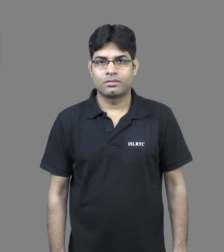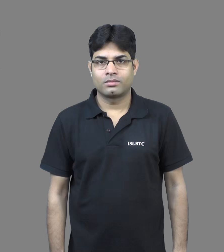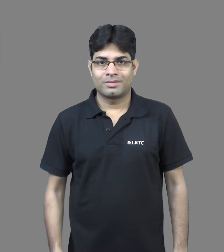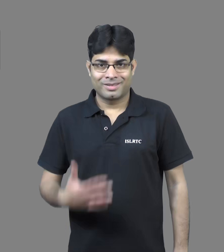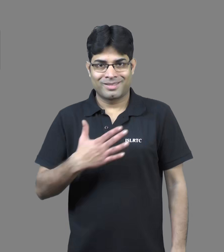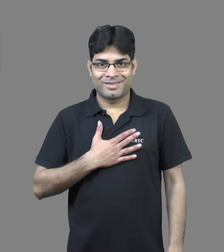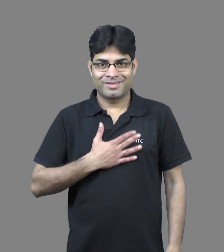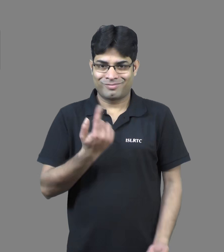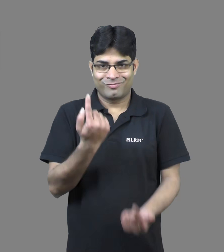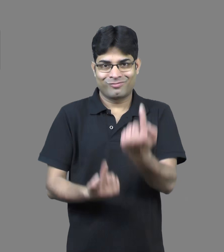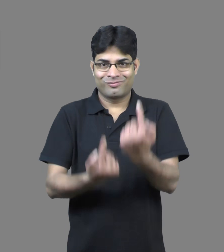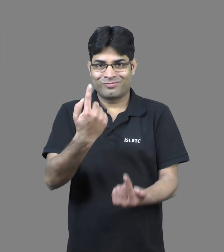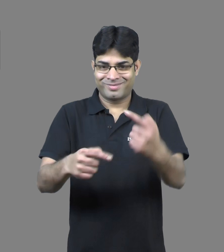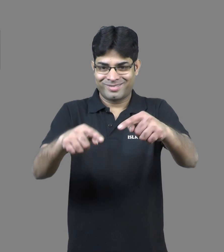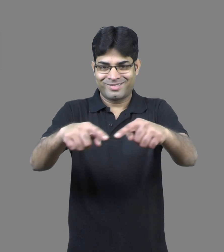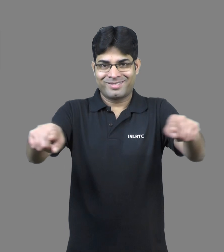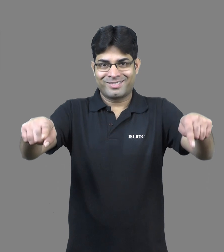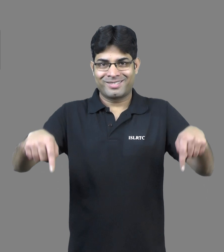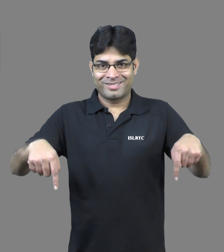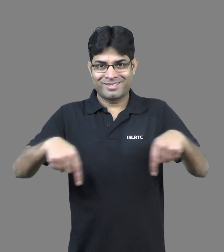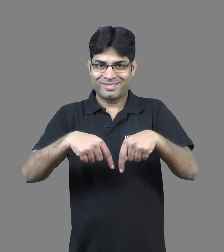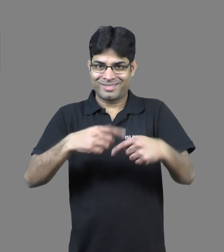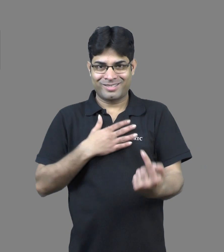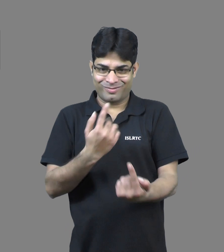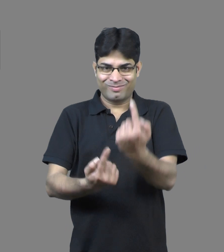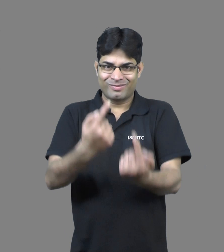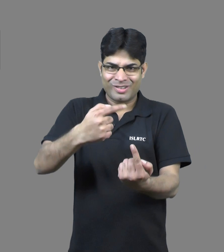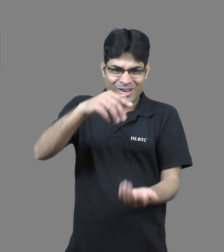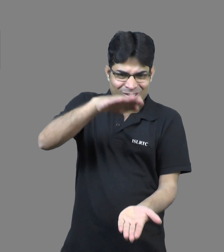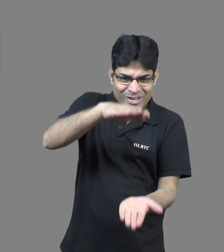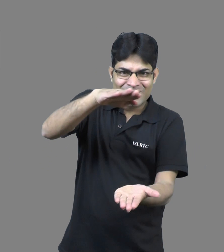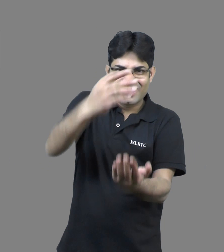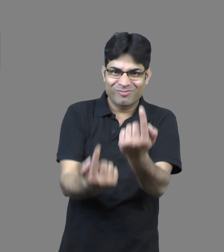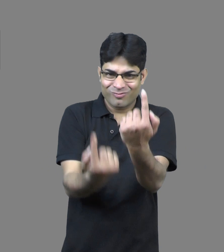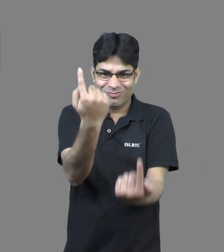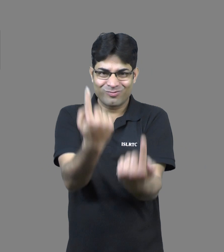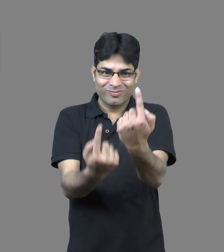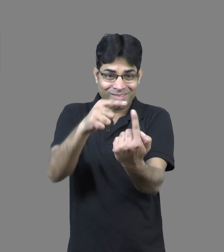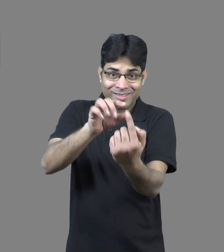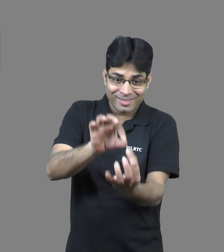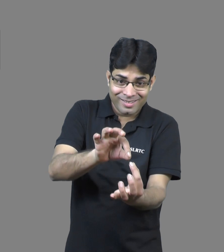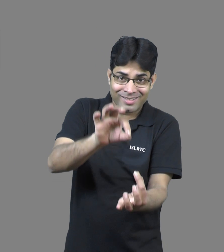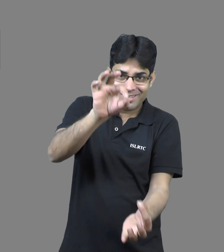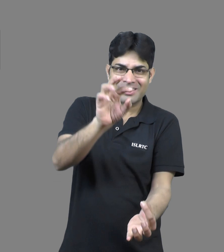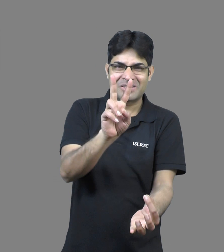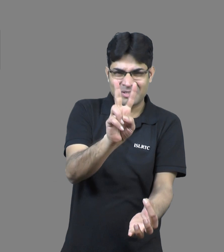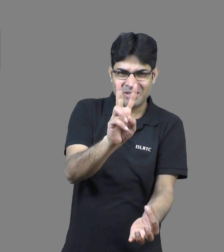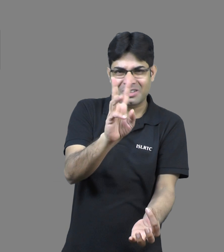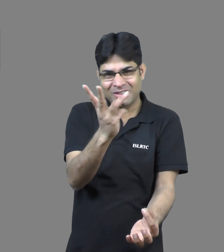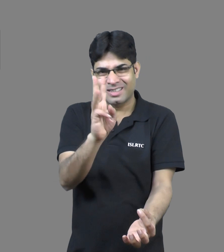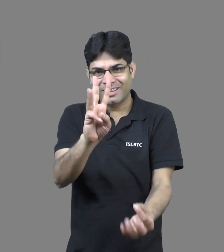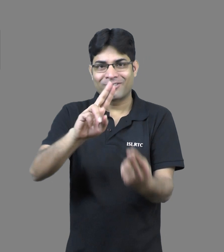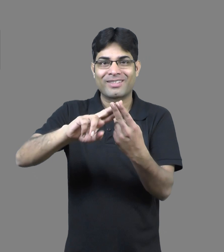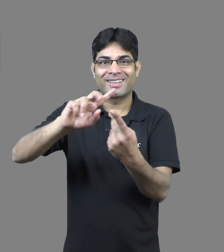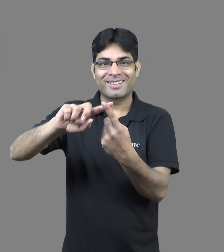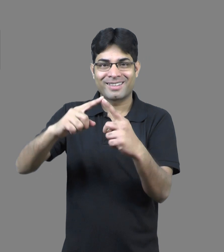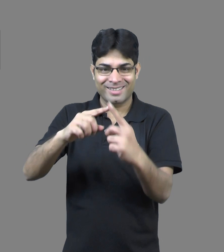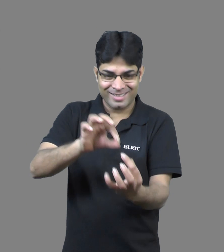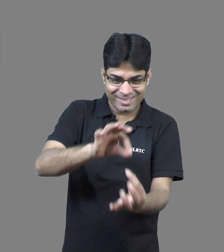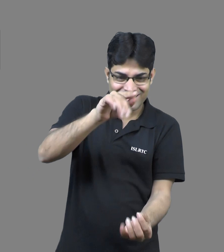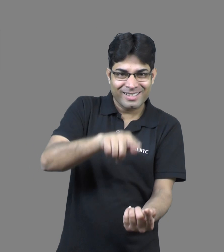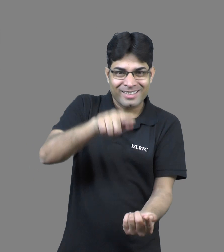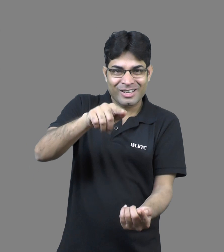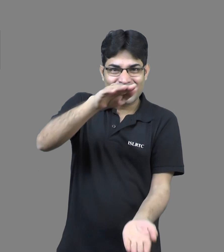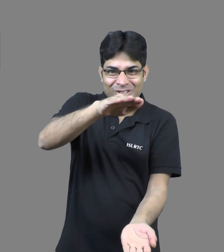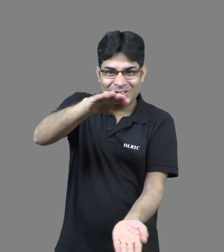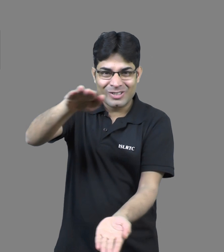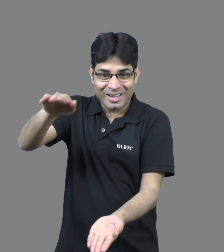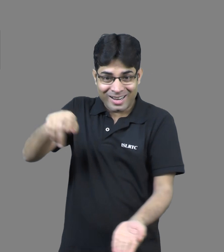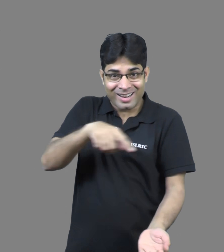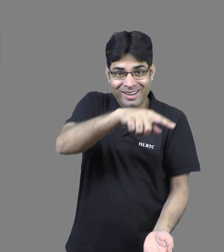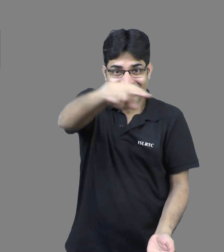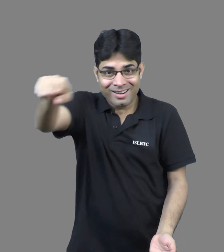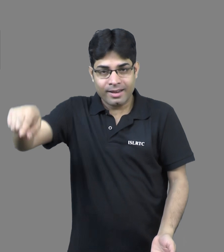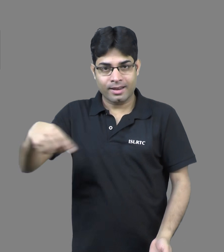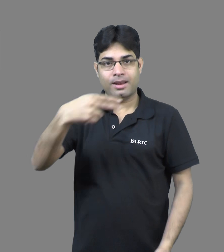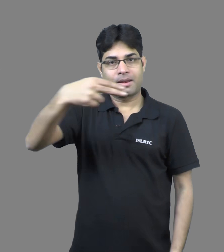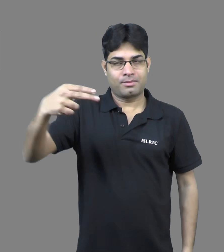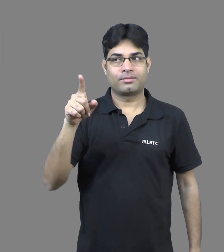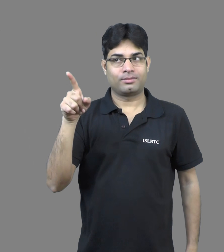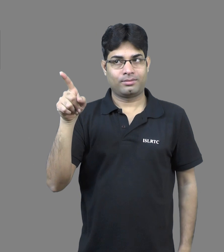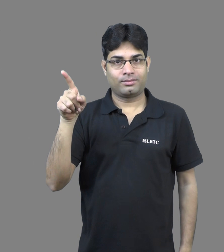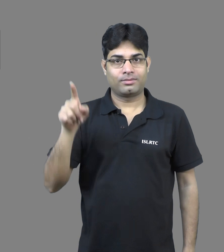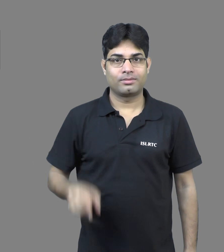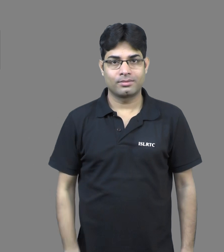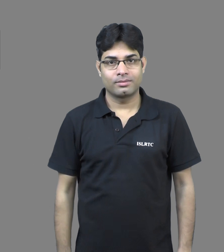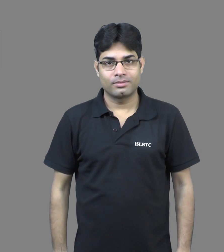Dwarf Ornamental Hedges